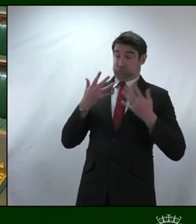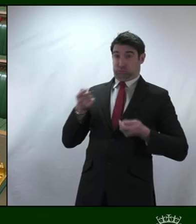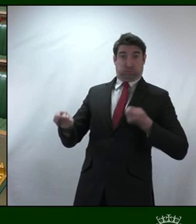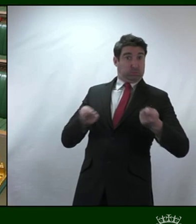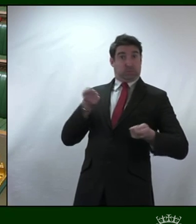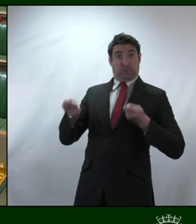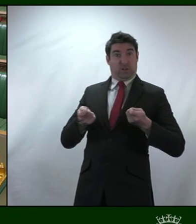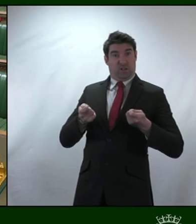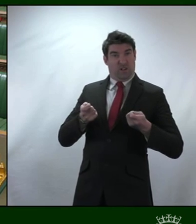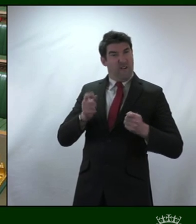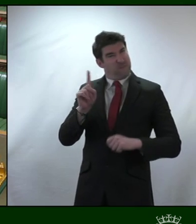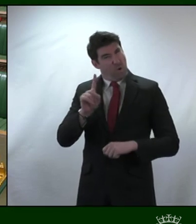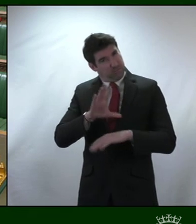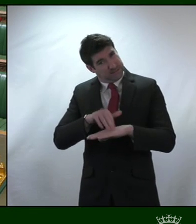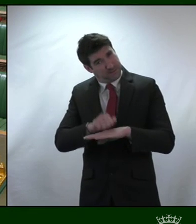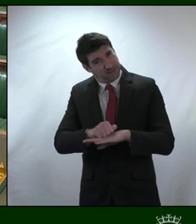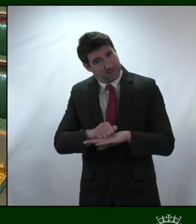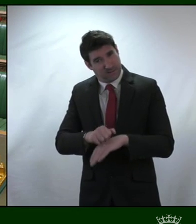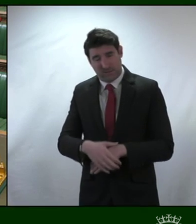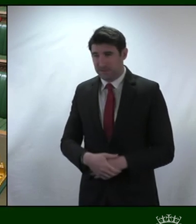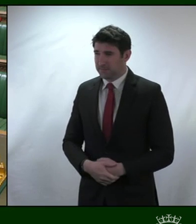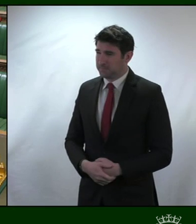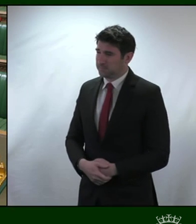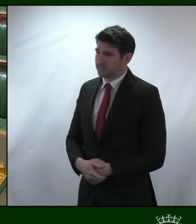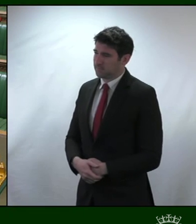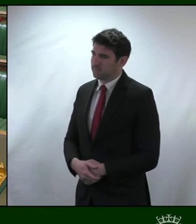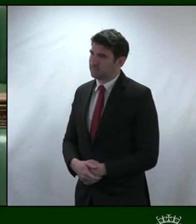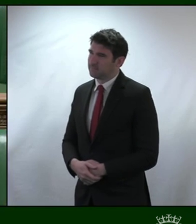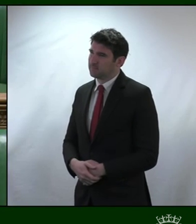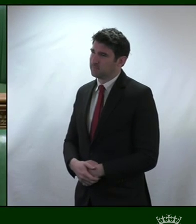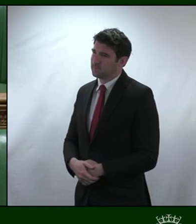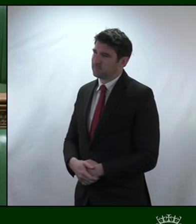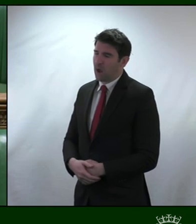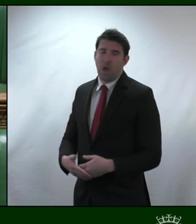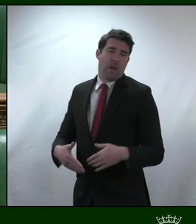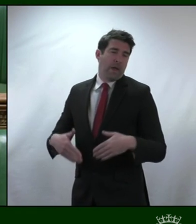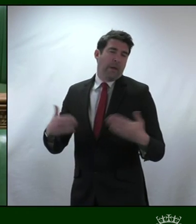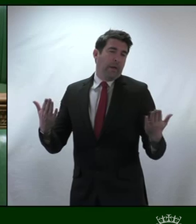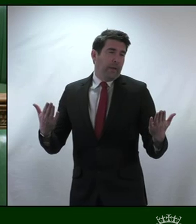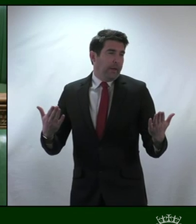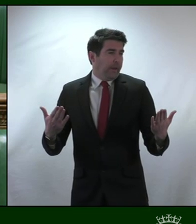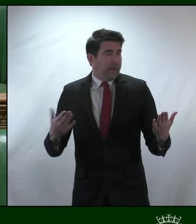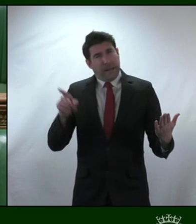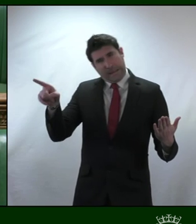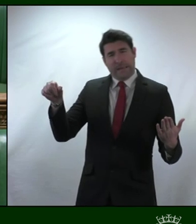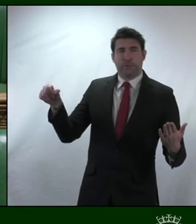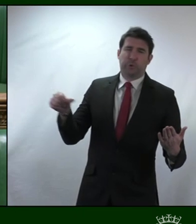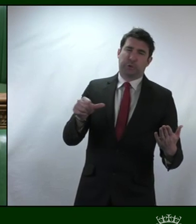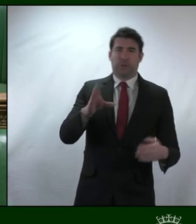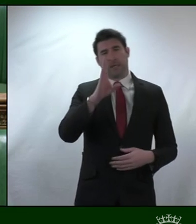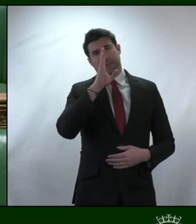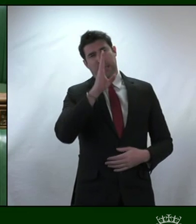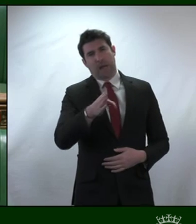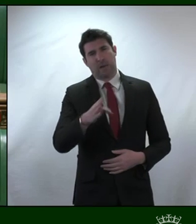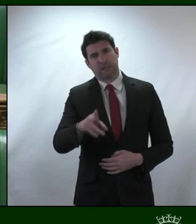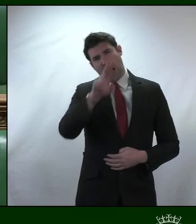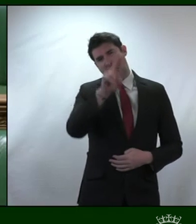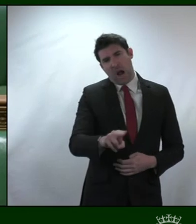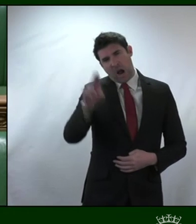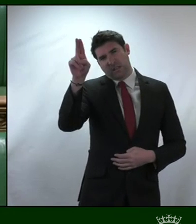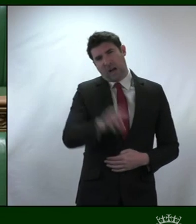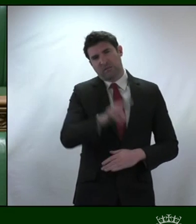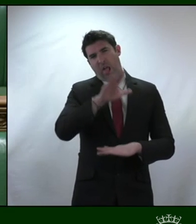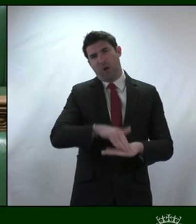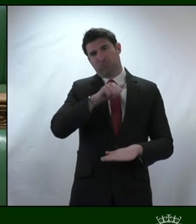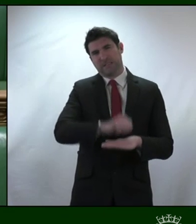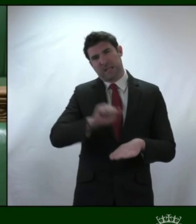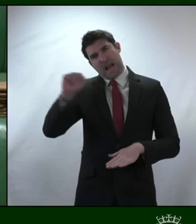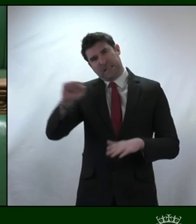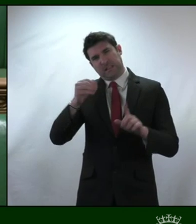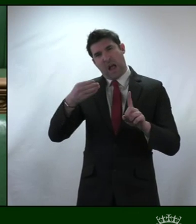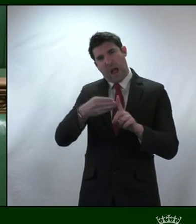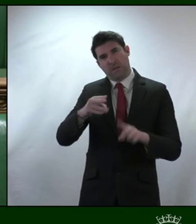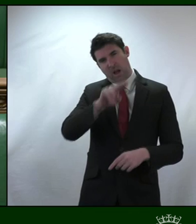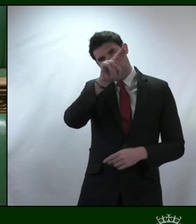I wish the right hon. and learned Gentleman had had the guts just to say what he really wants to do, which is to cancel the plans people have made and cancel Christmas.